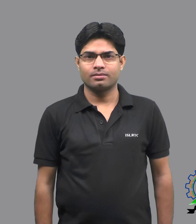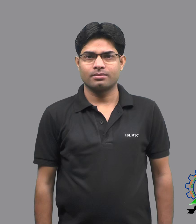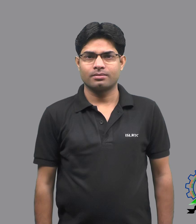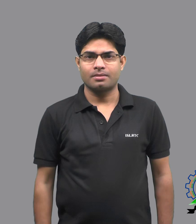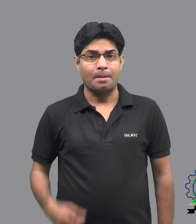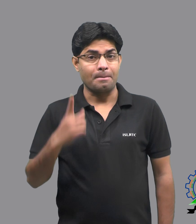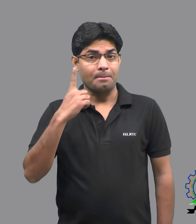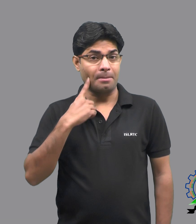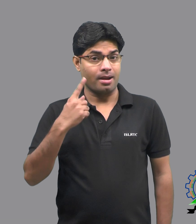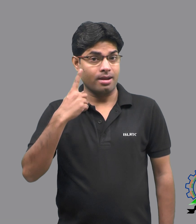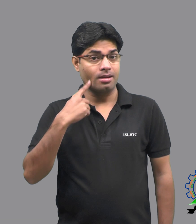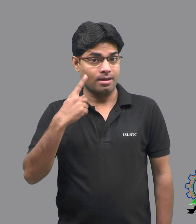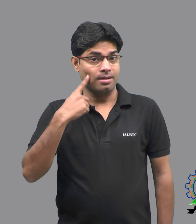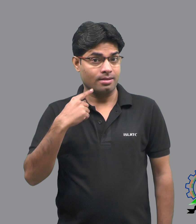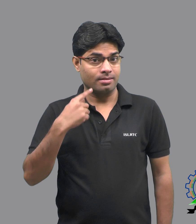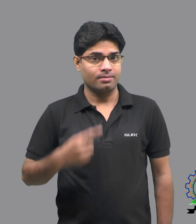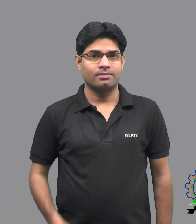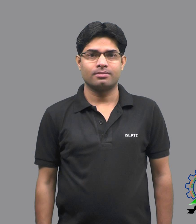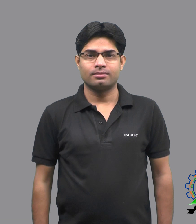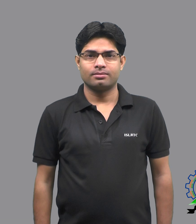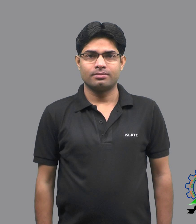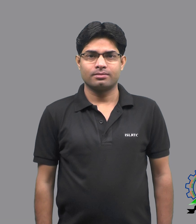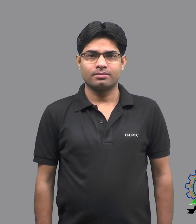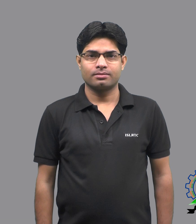Yellow